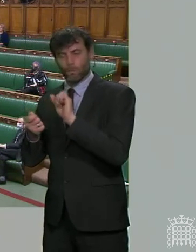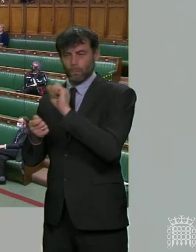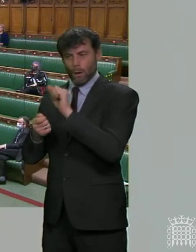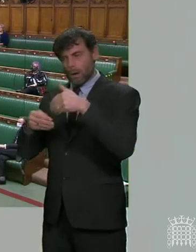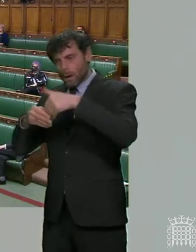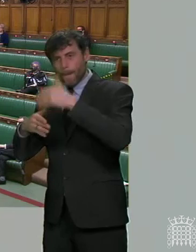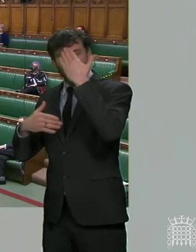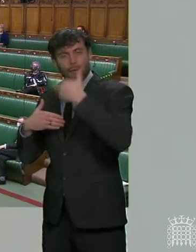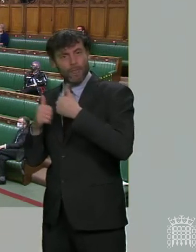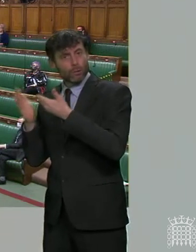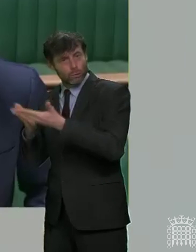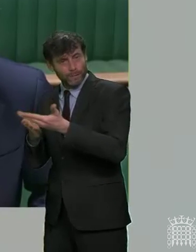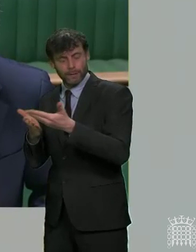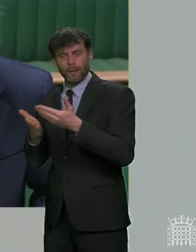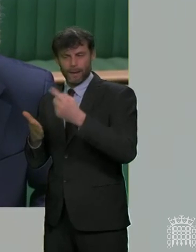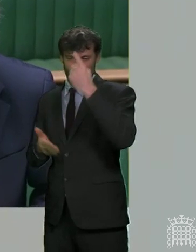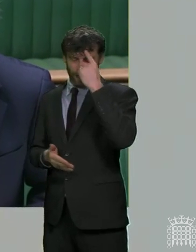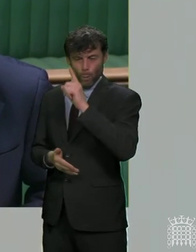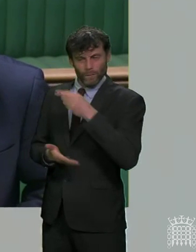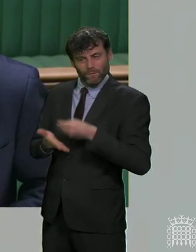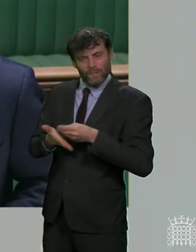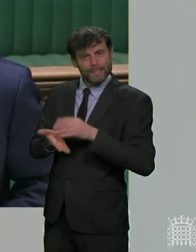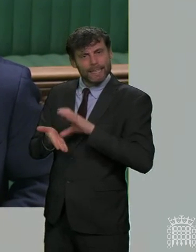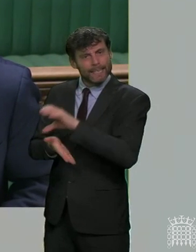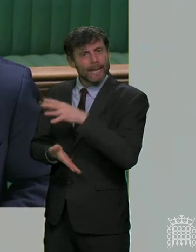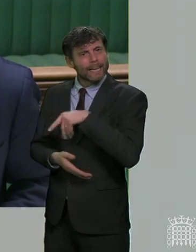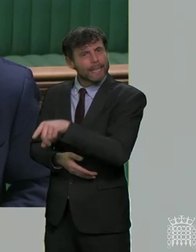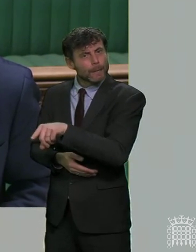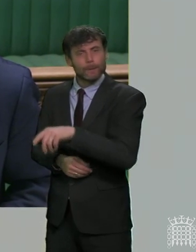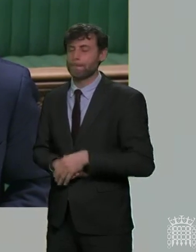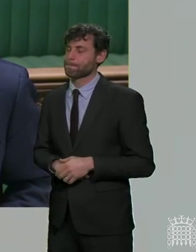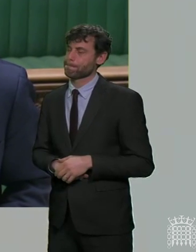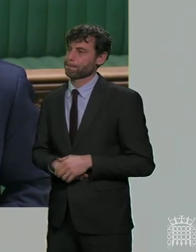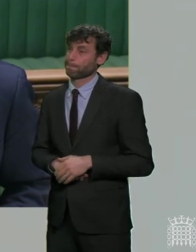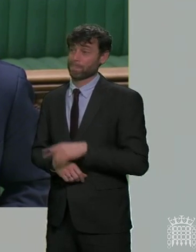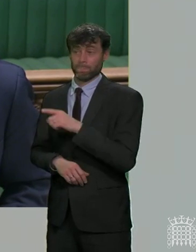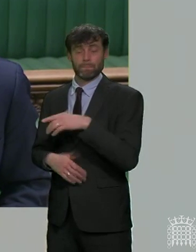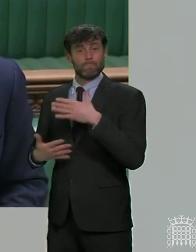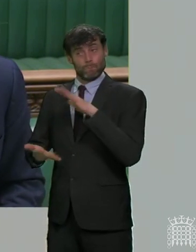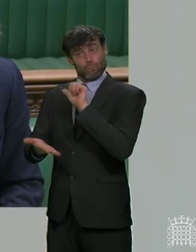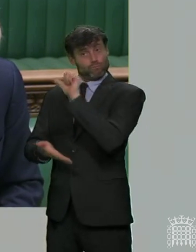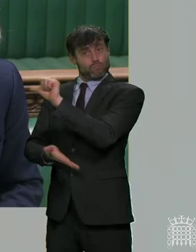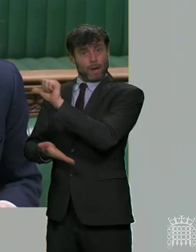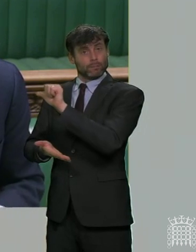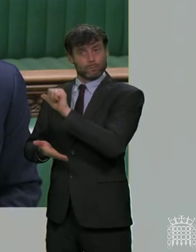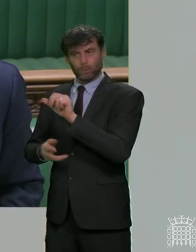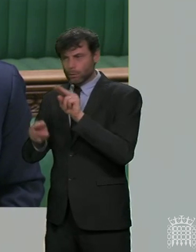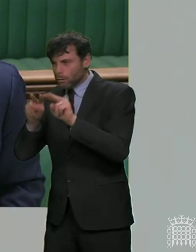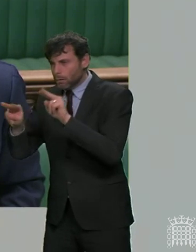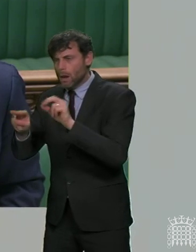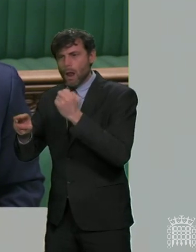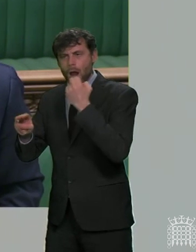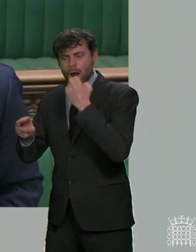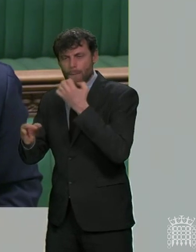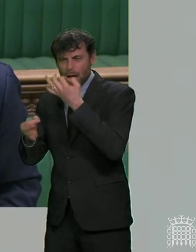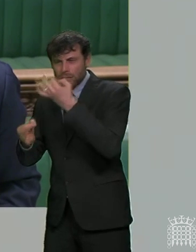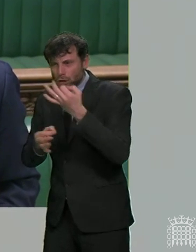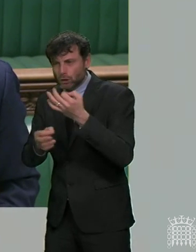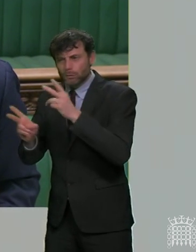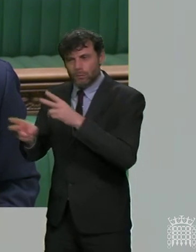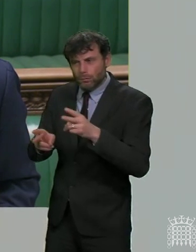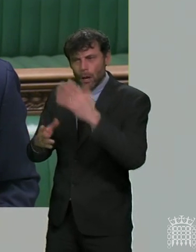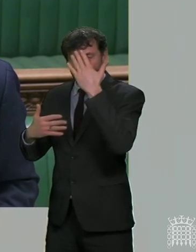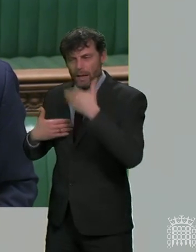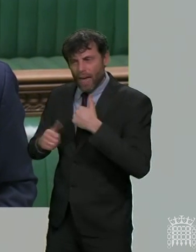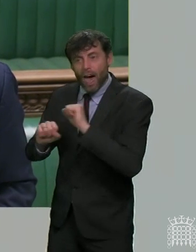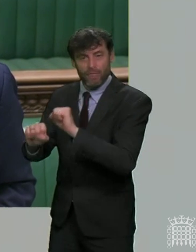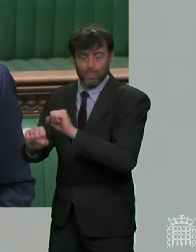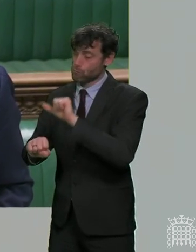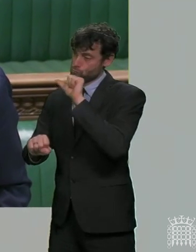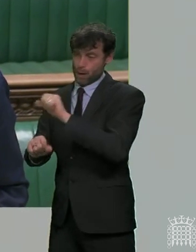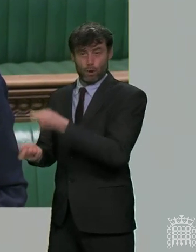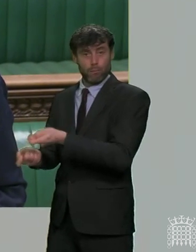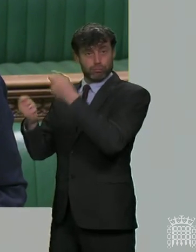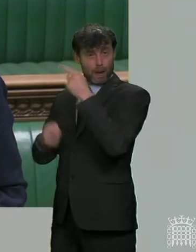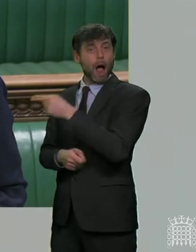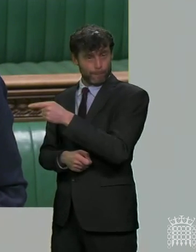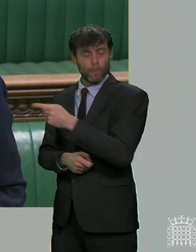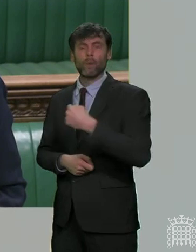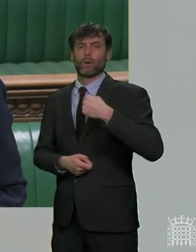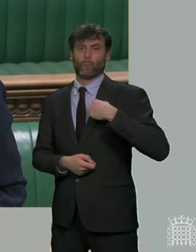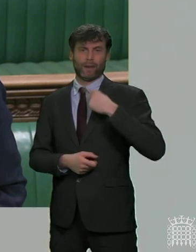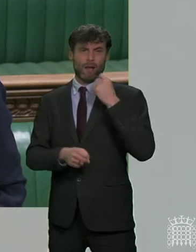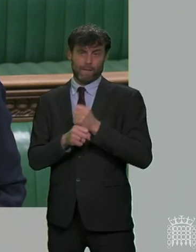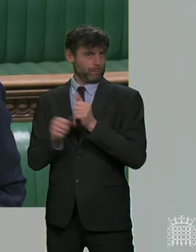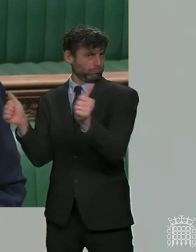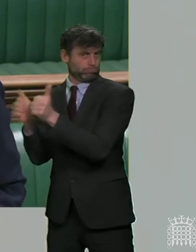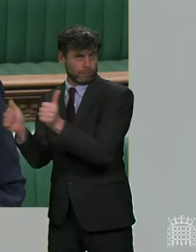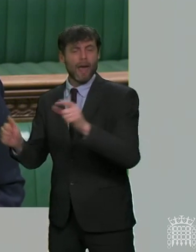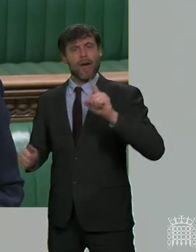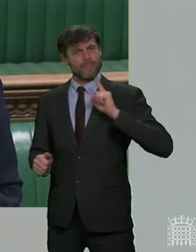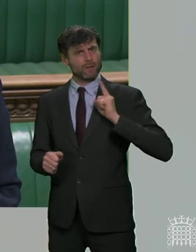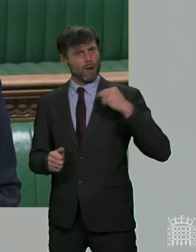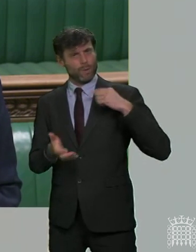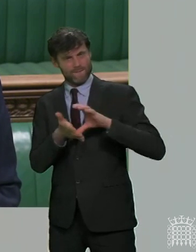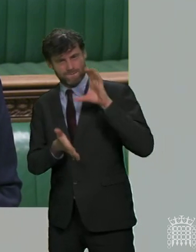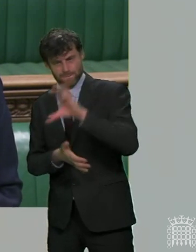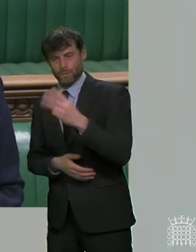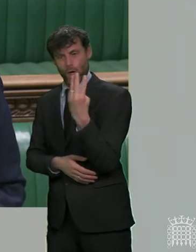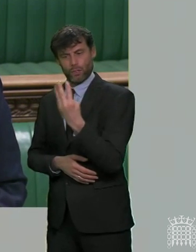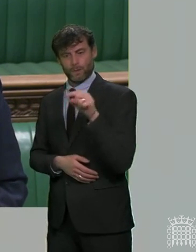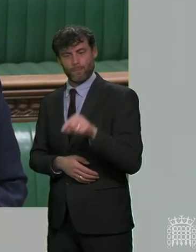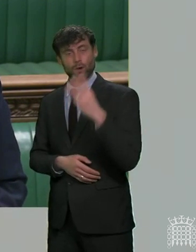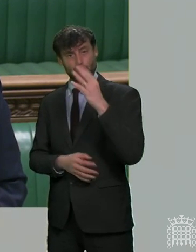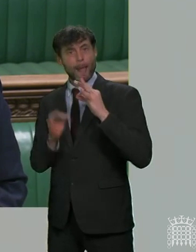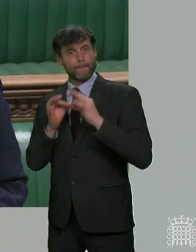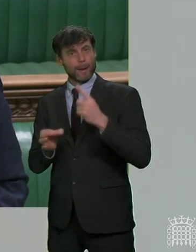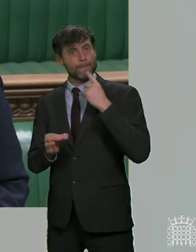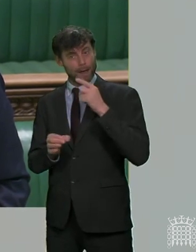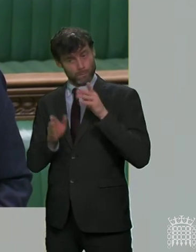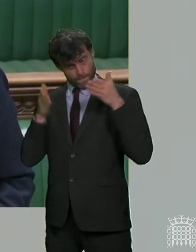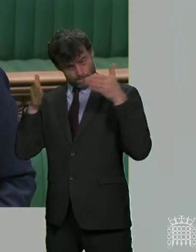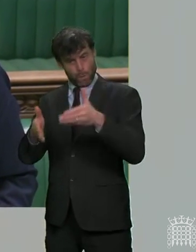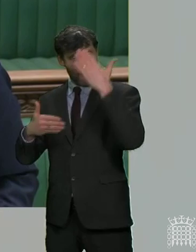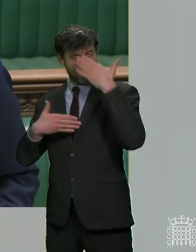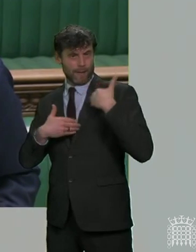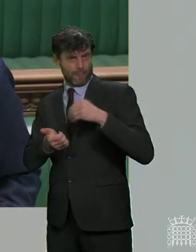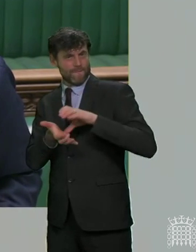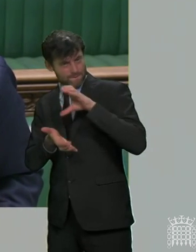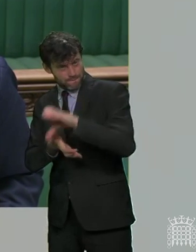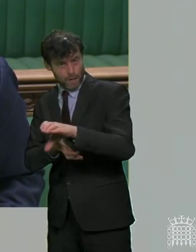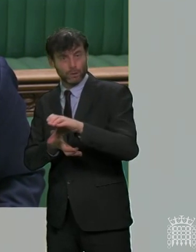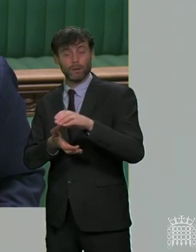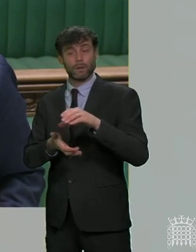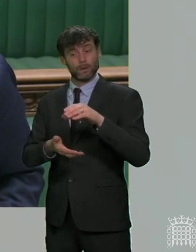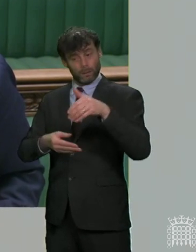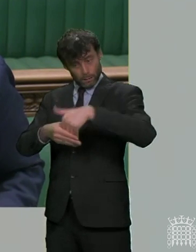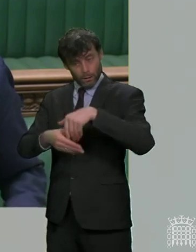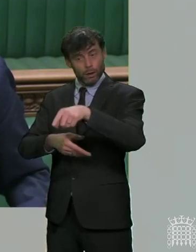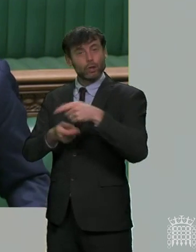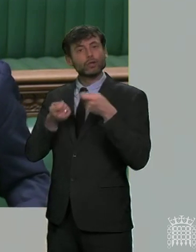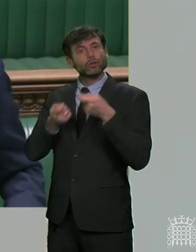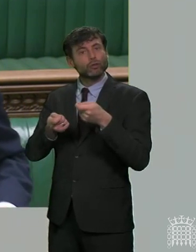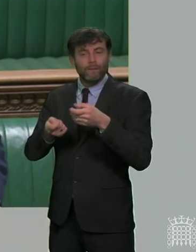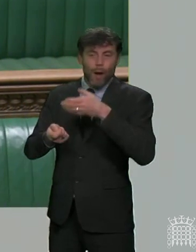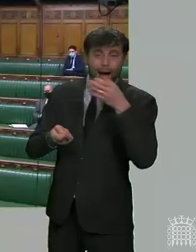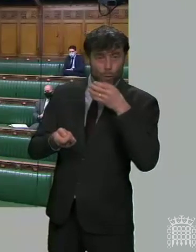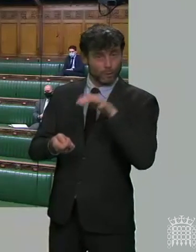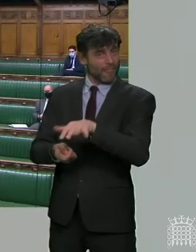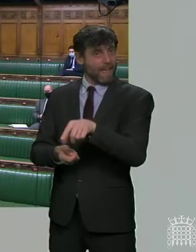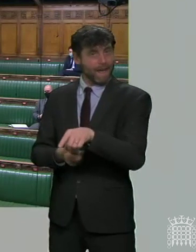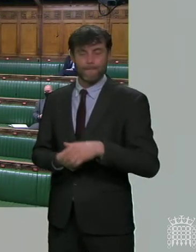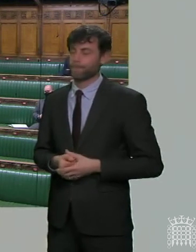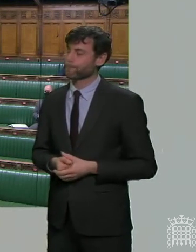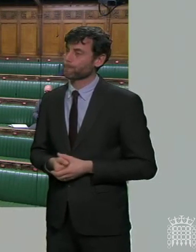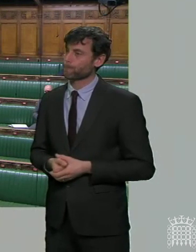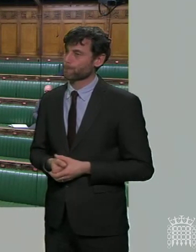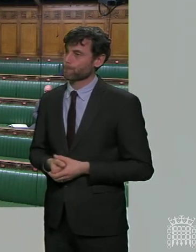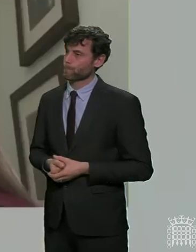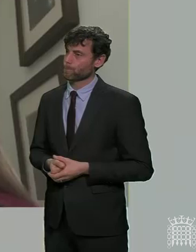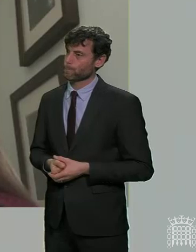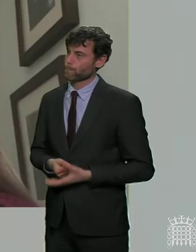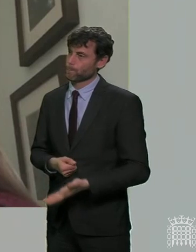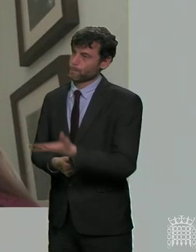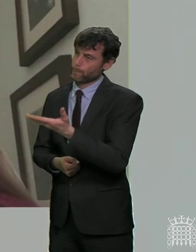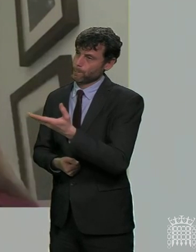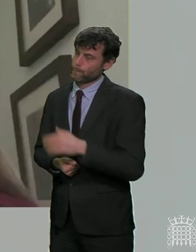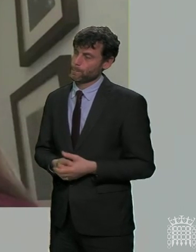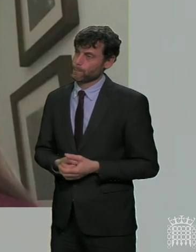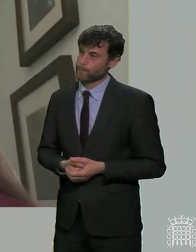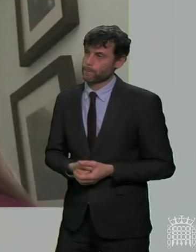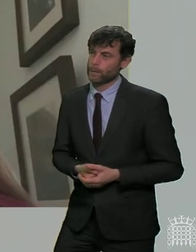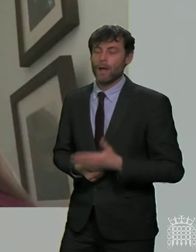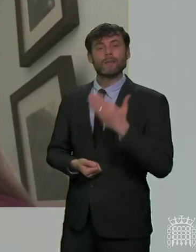The honourable Gentleman is entirely right to draw attention to the importance of addiction treatment and its relationship to mental health, and that is why the Government are investing record sums in mental health—£13.3 billion—and treatment for alcoholism is of course part of that.